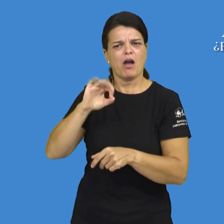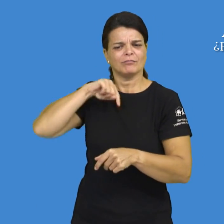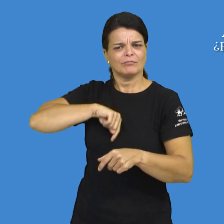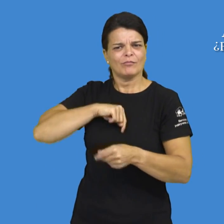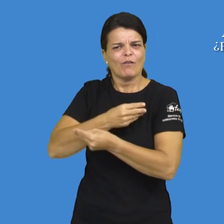sentir